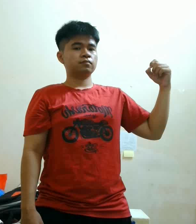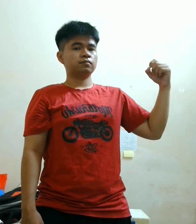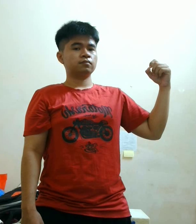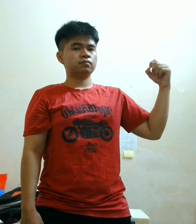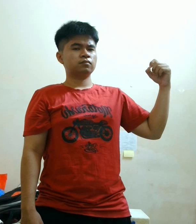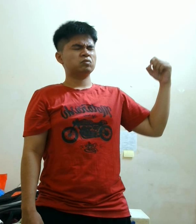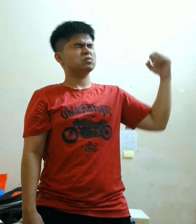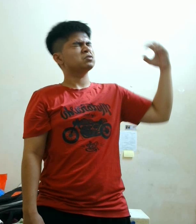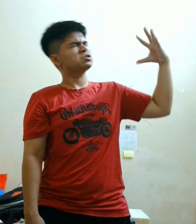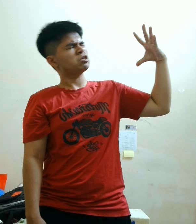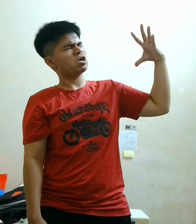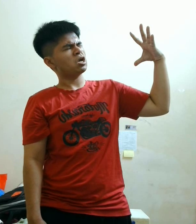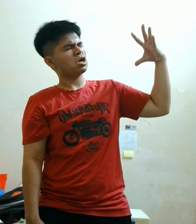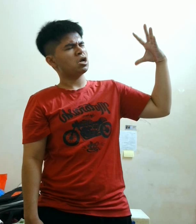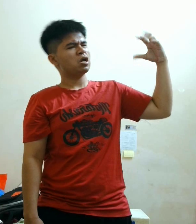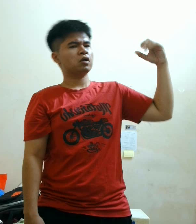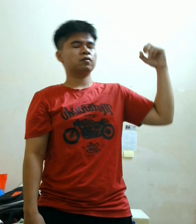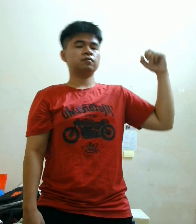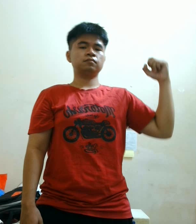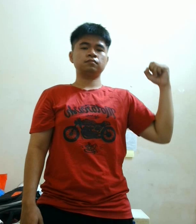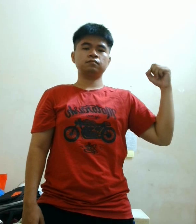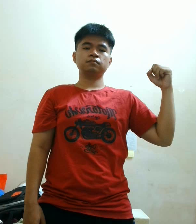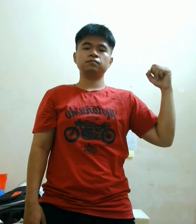troi nang